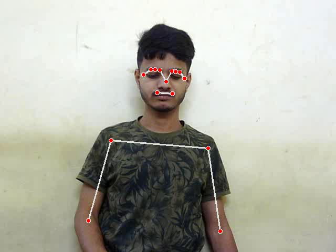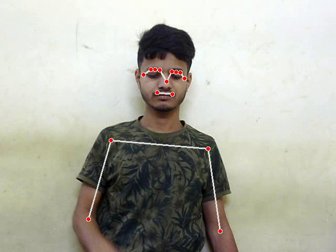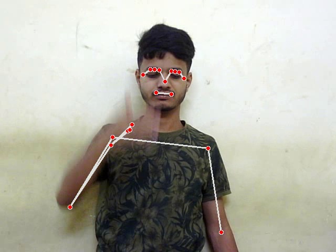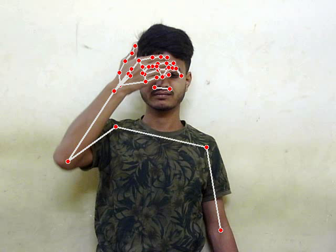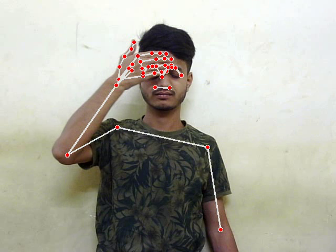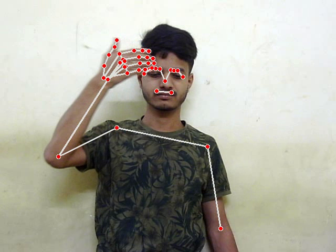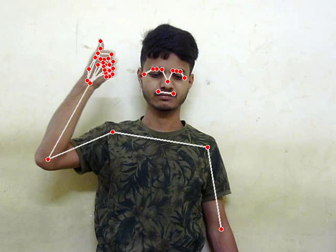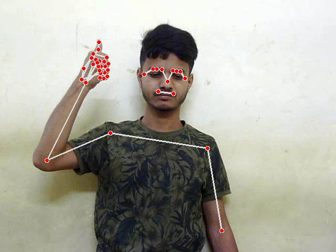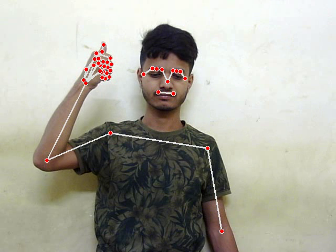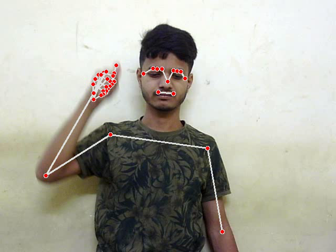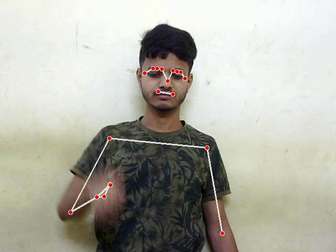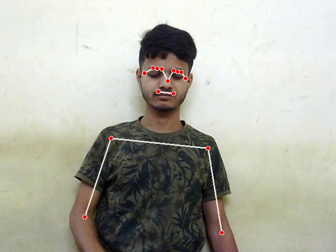forget